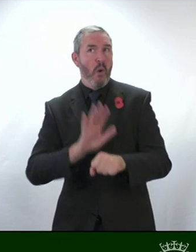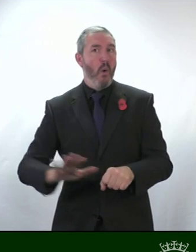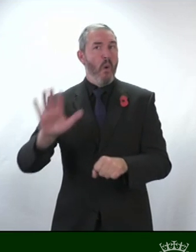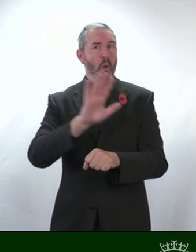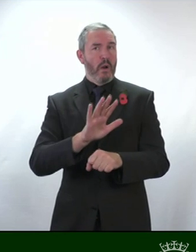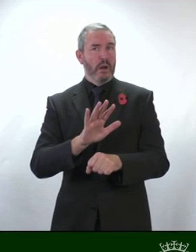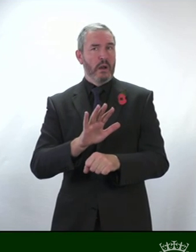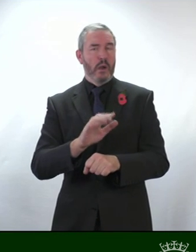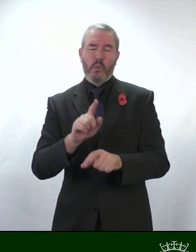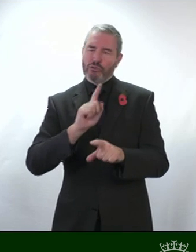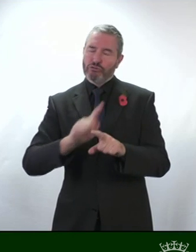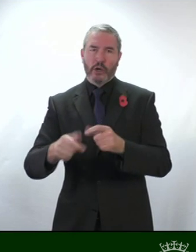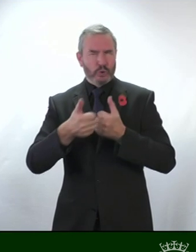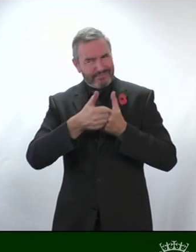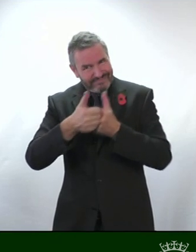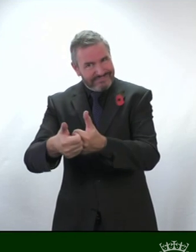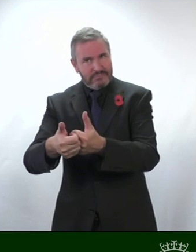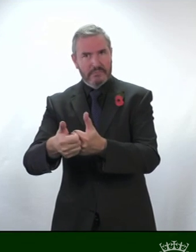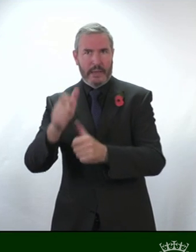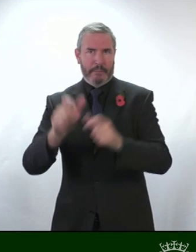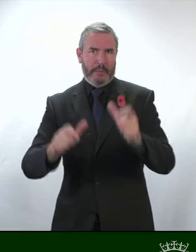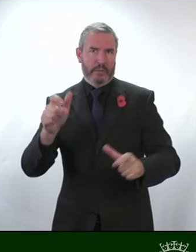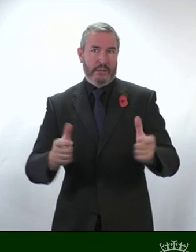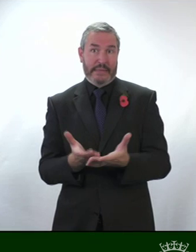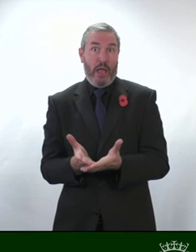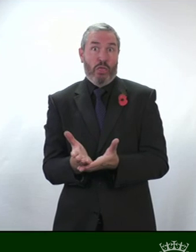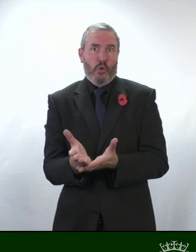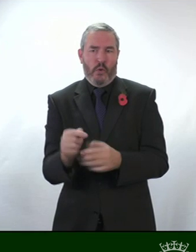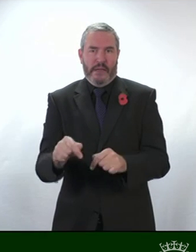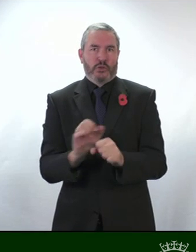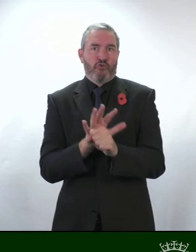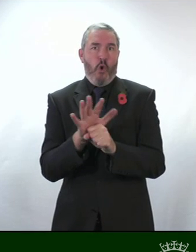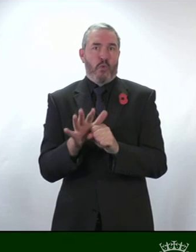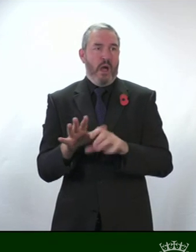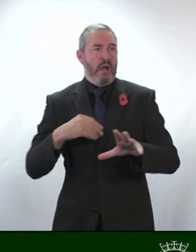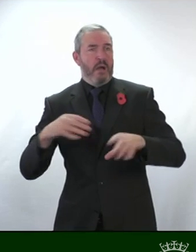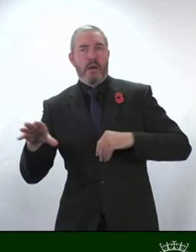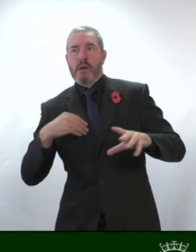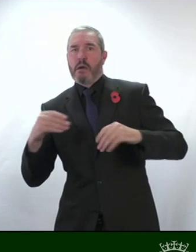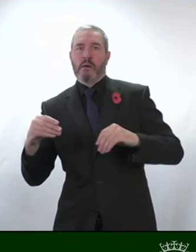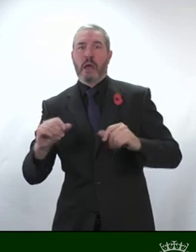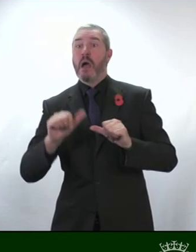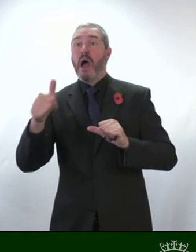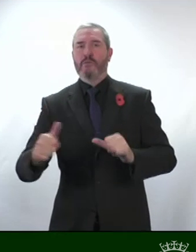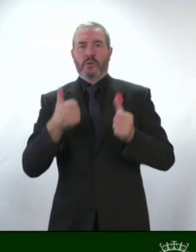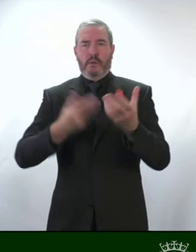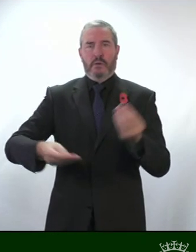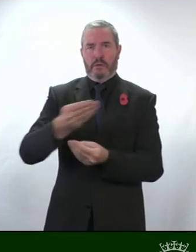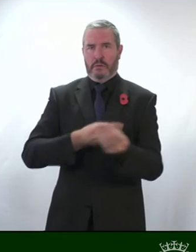We are putting our arms round the people of this country to get them through the pandemic and beyond.